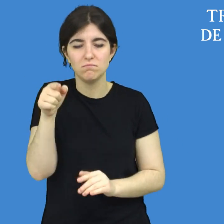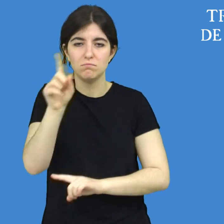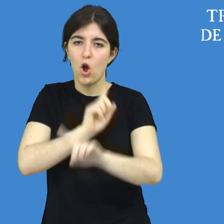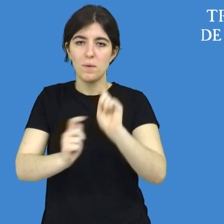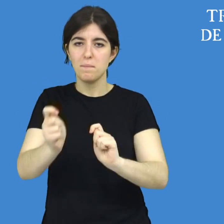problema